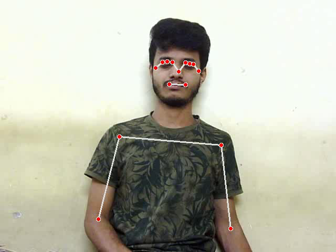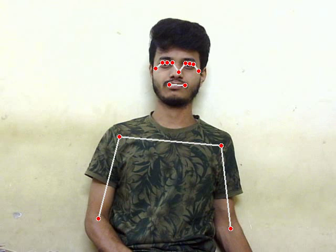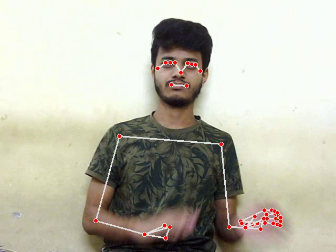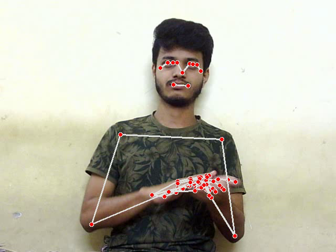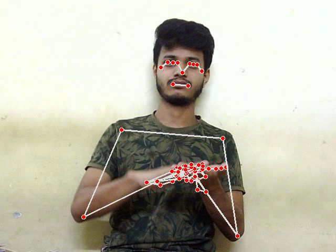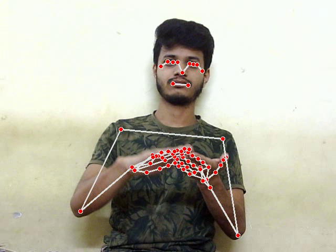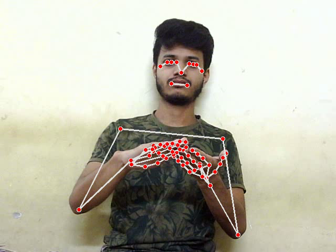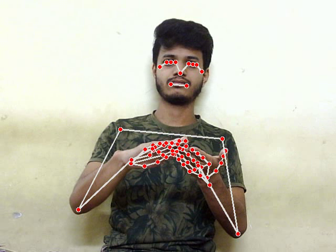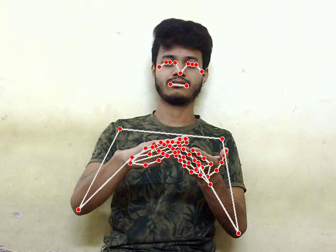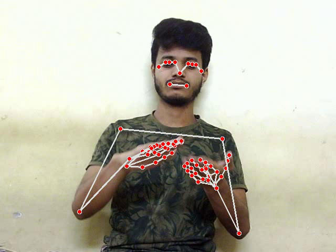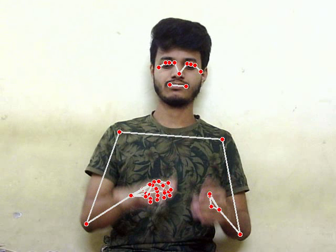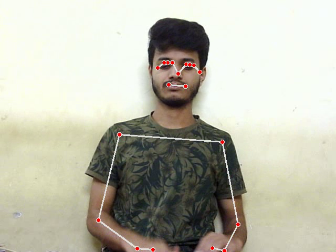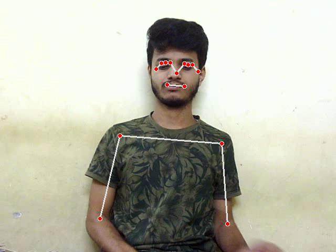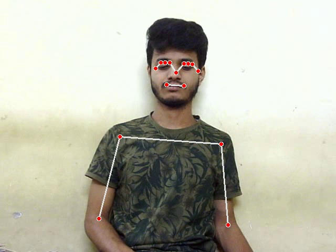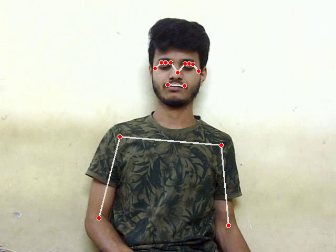nice